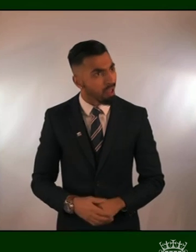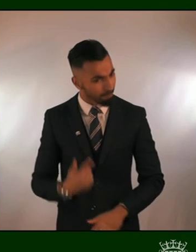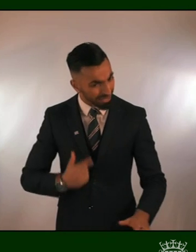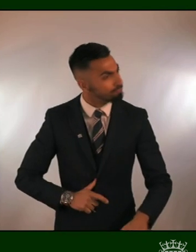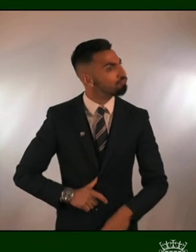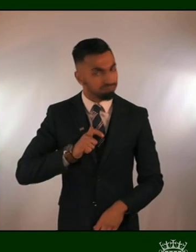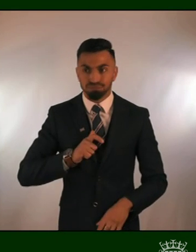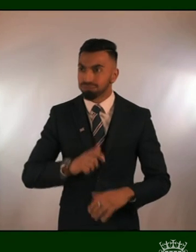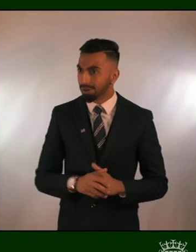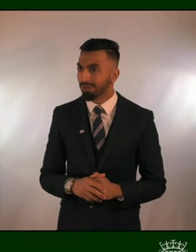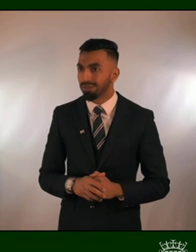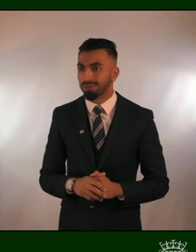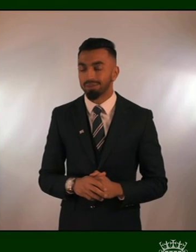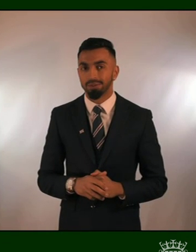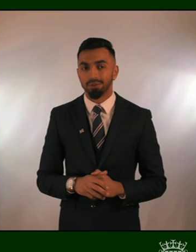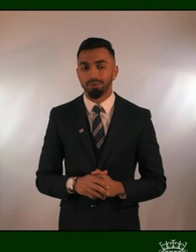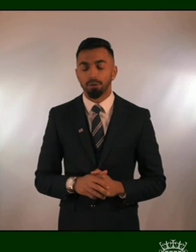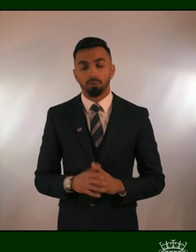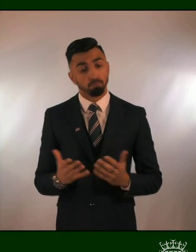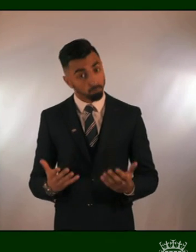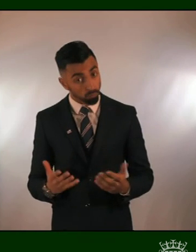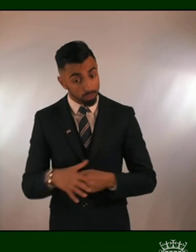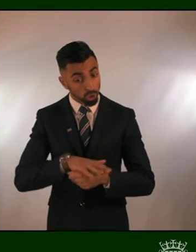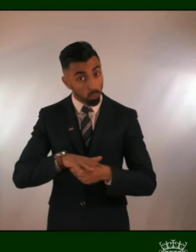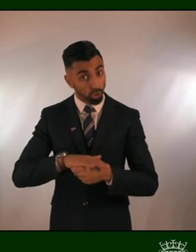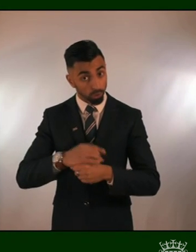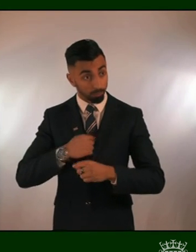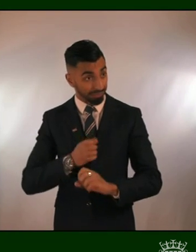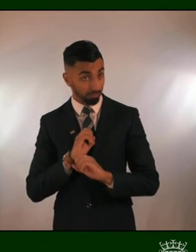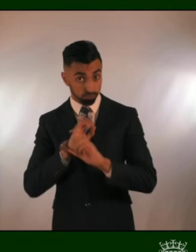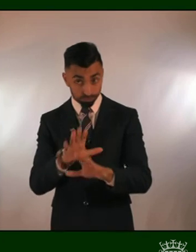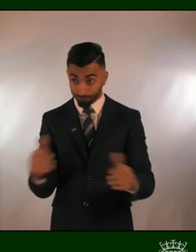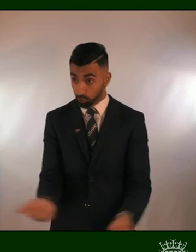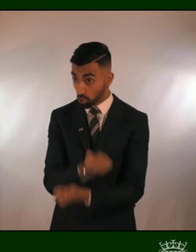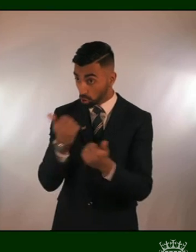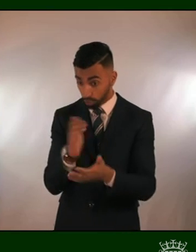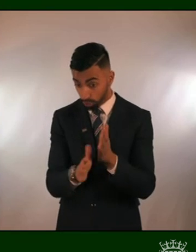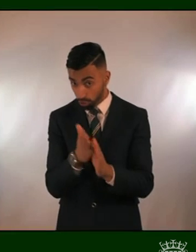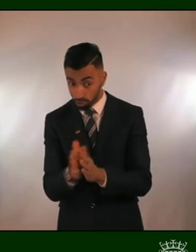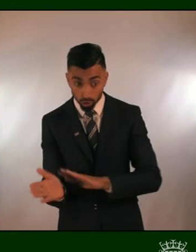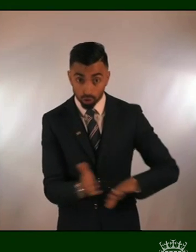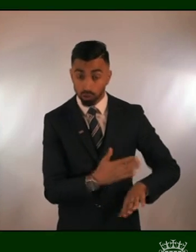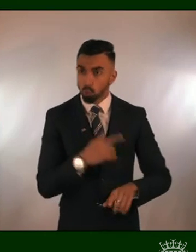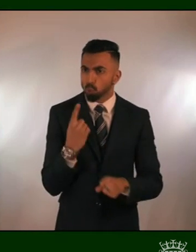So given this analysis of the situation, let me set out our strategy to deal with it.